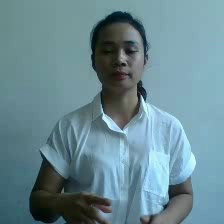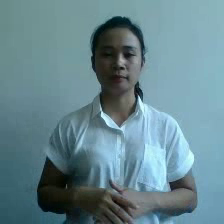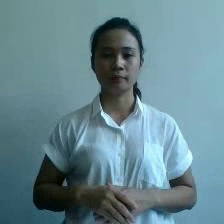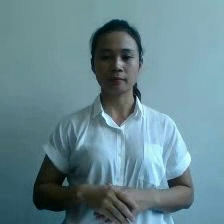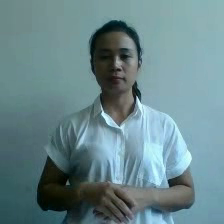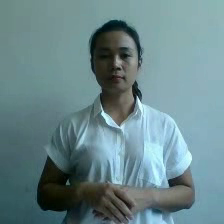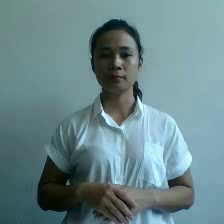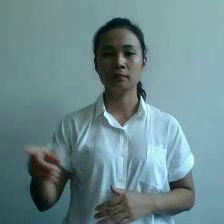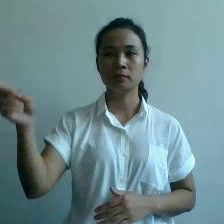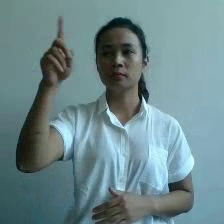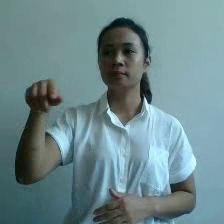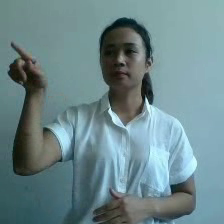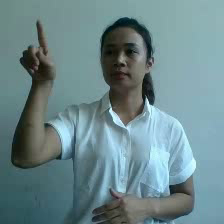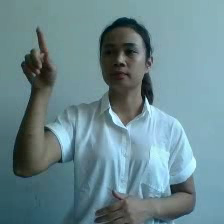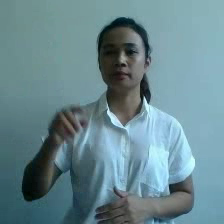Họ